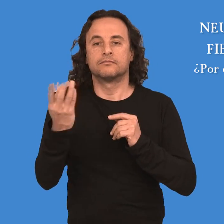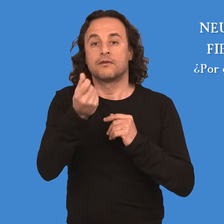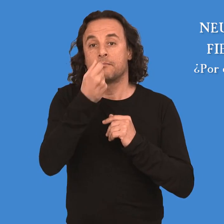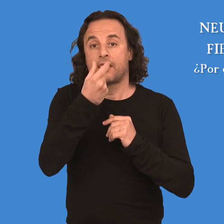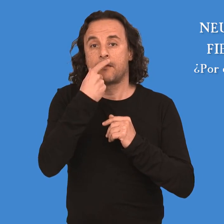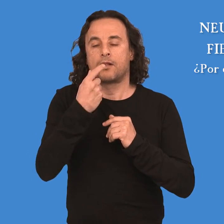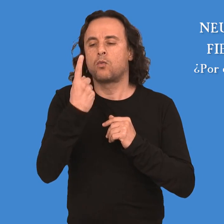droga